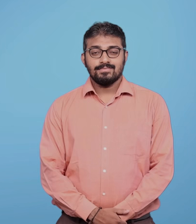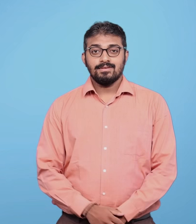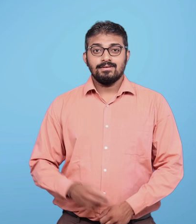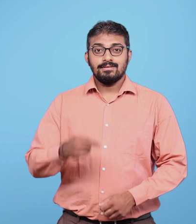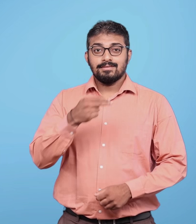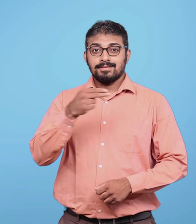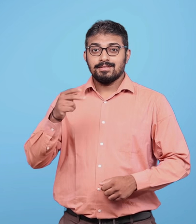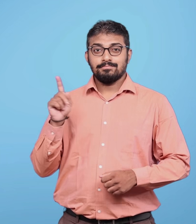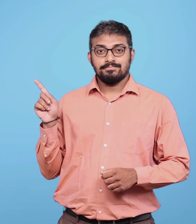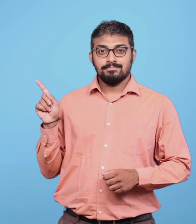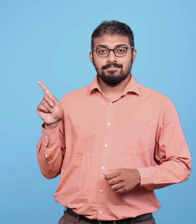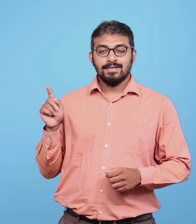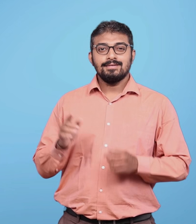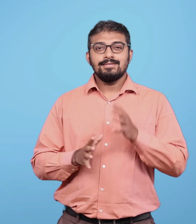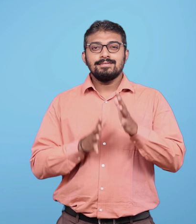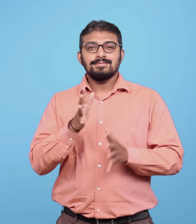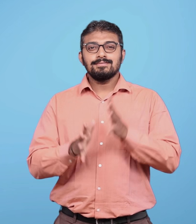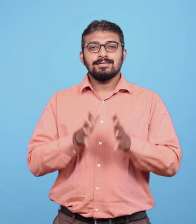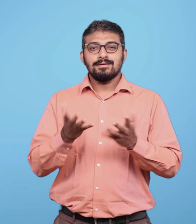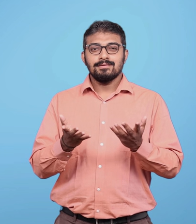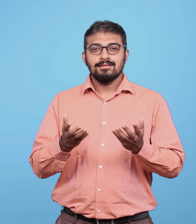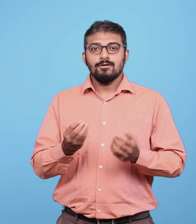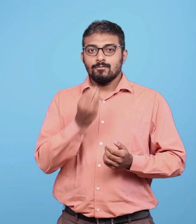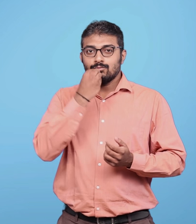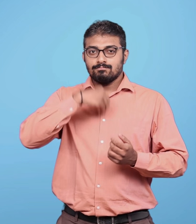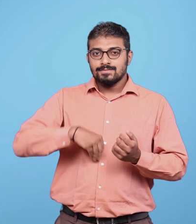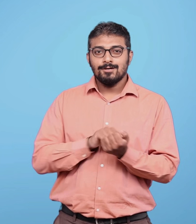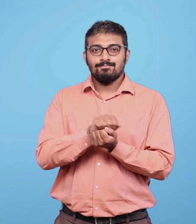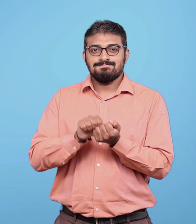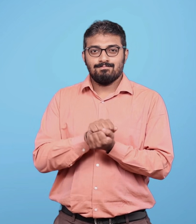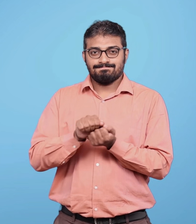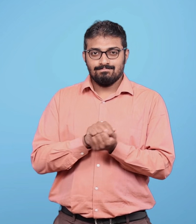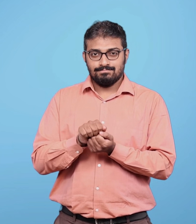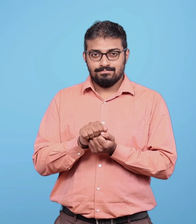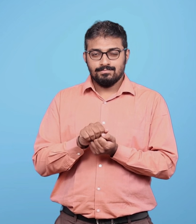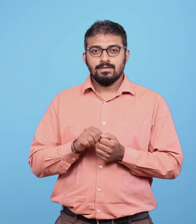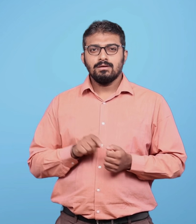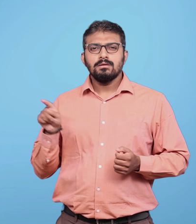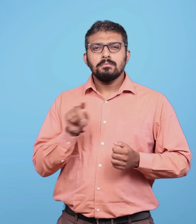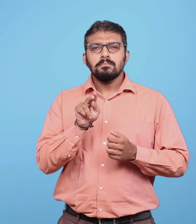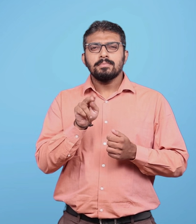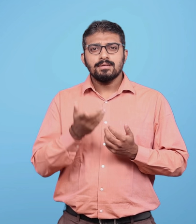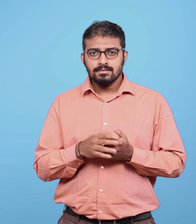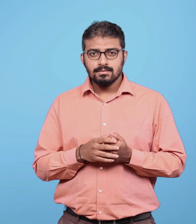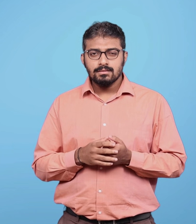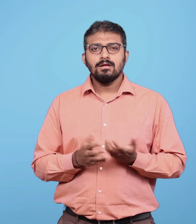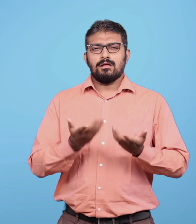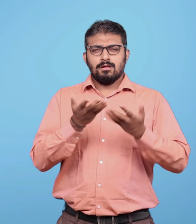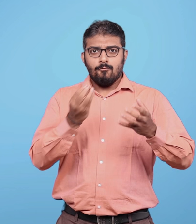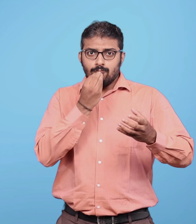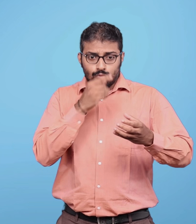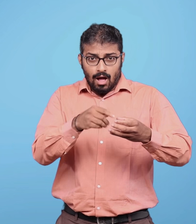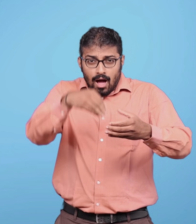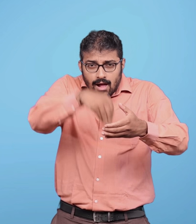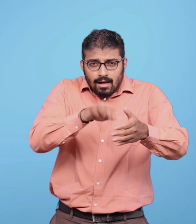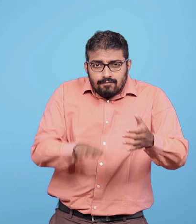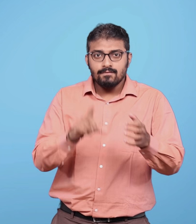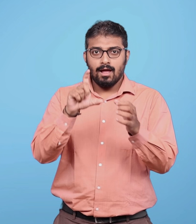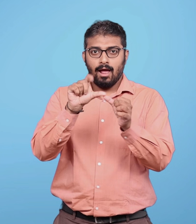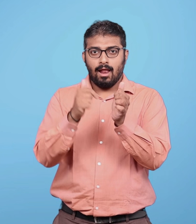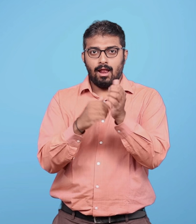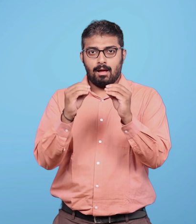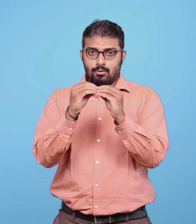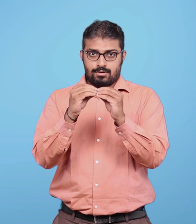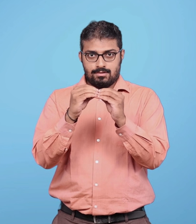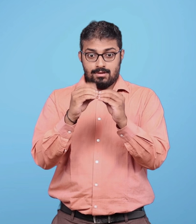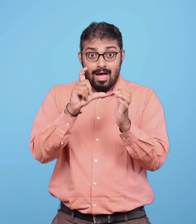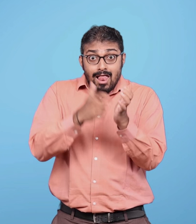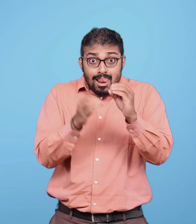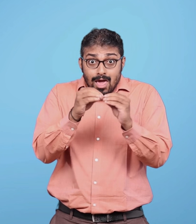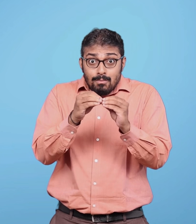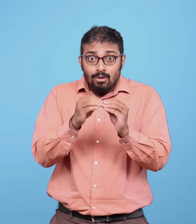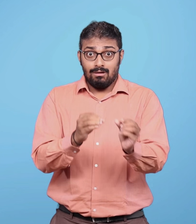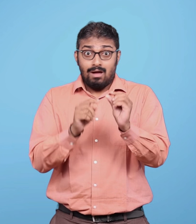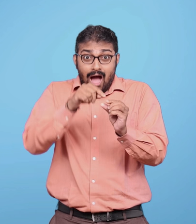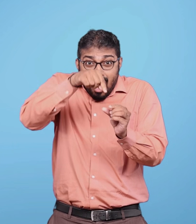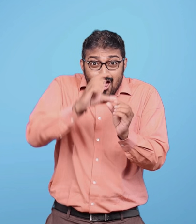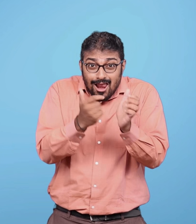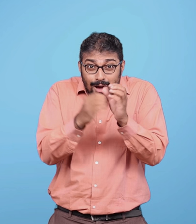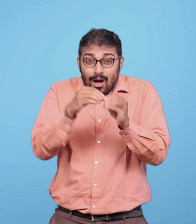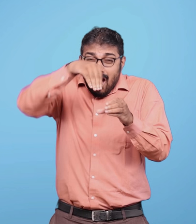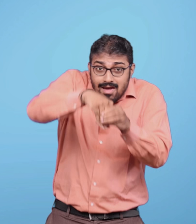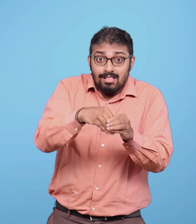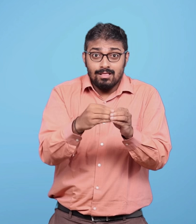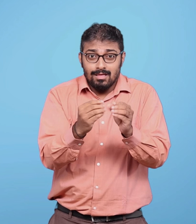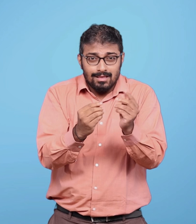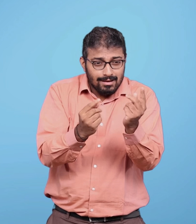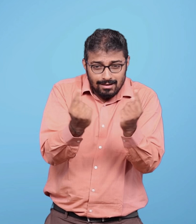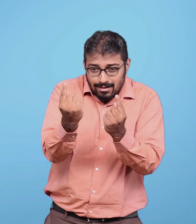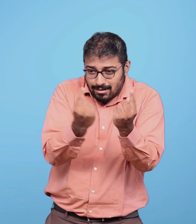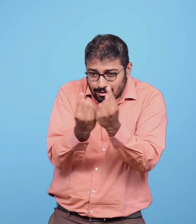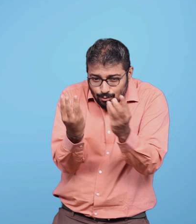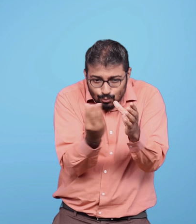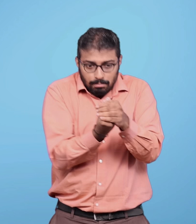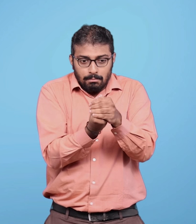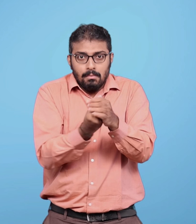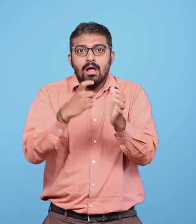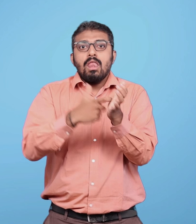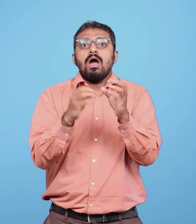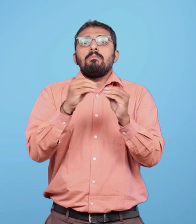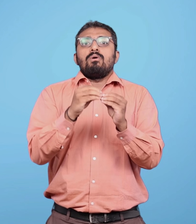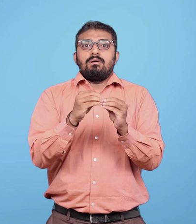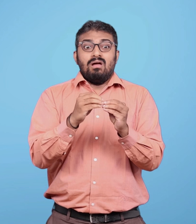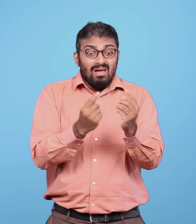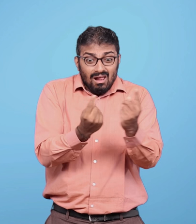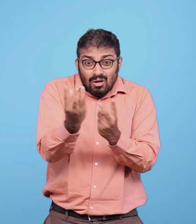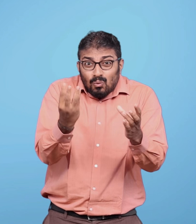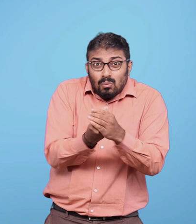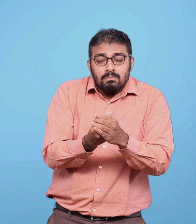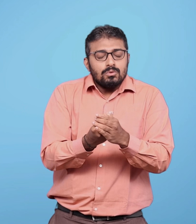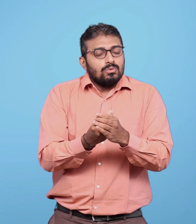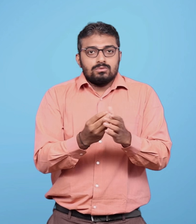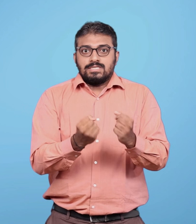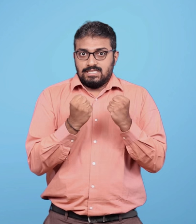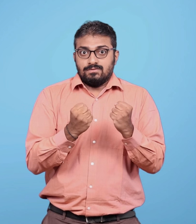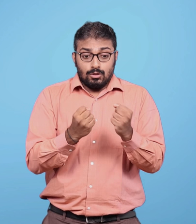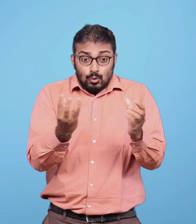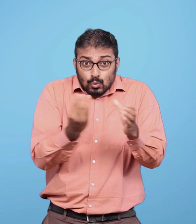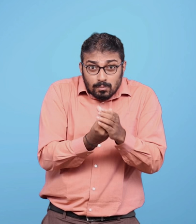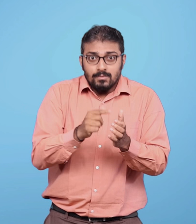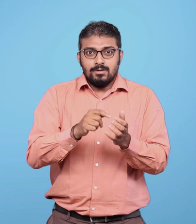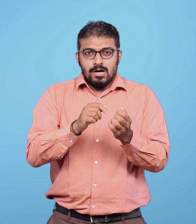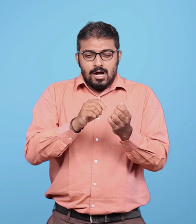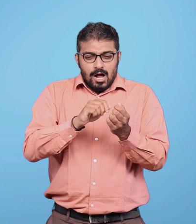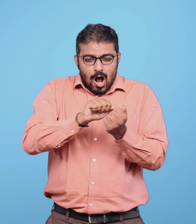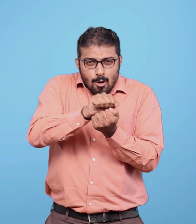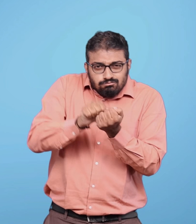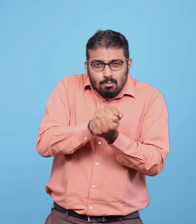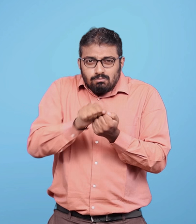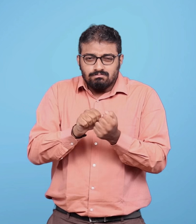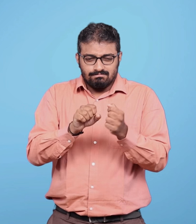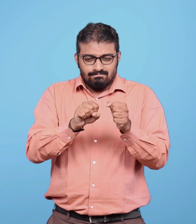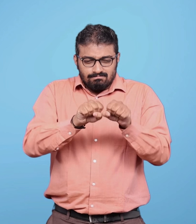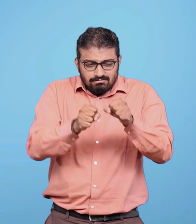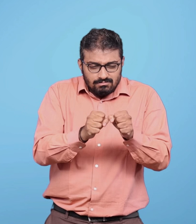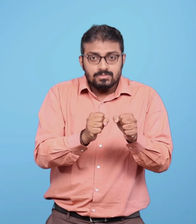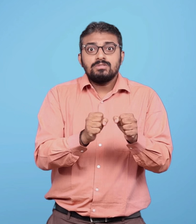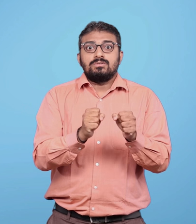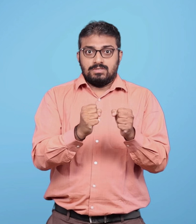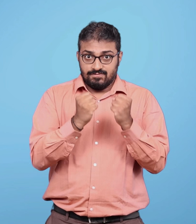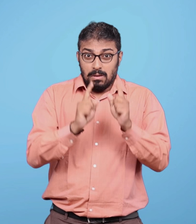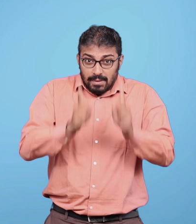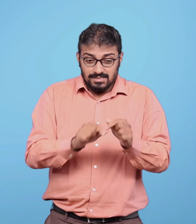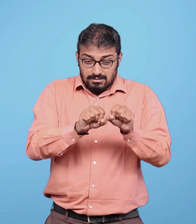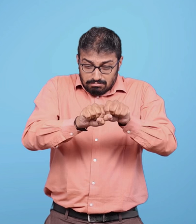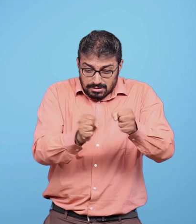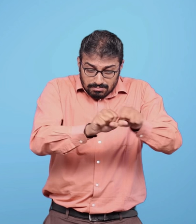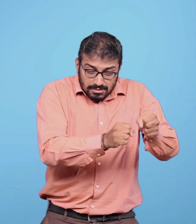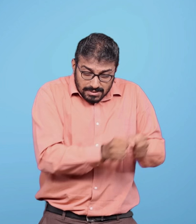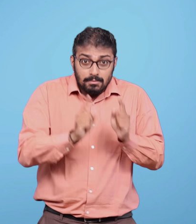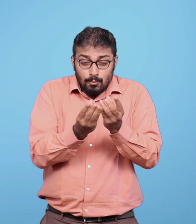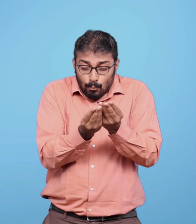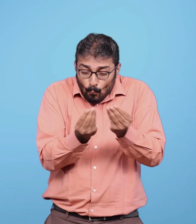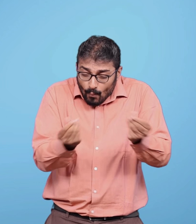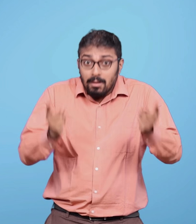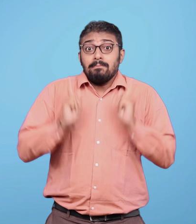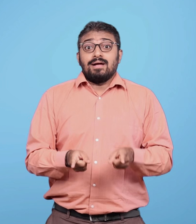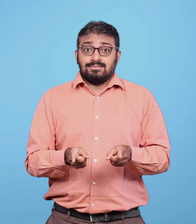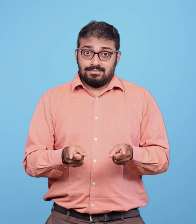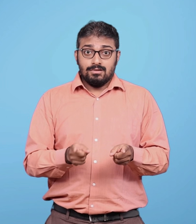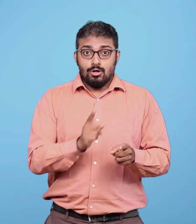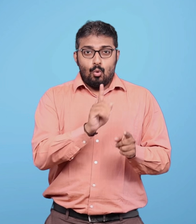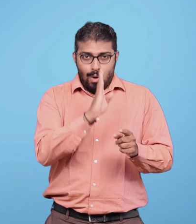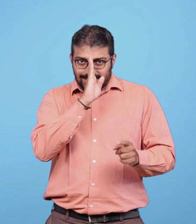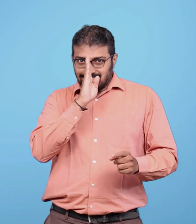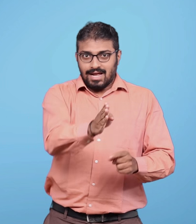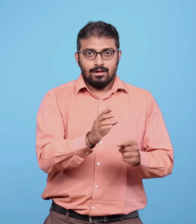digestion This sign means digestion. The components of food such as carbohydrates are complex substances. These complex substances cannot be utilised as such. So they are broken down into simpler substances. The breakdown of complex components of food into simpler